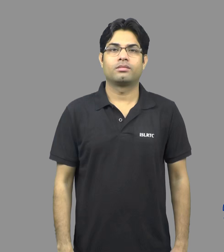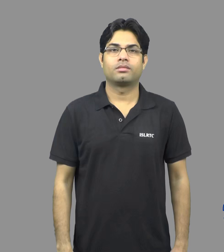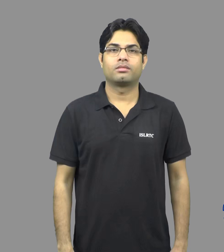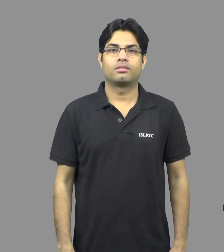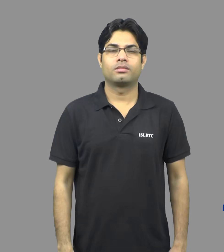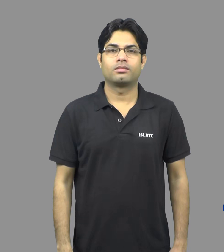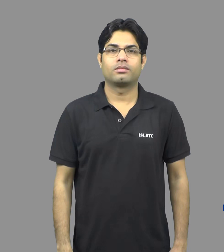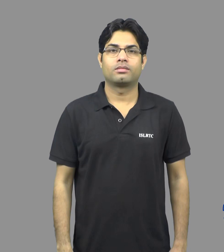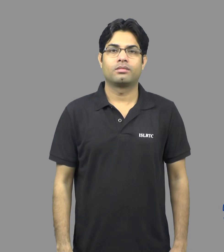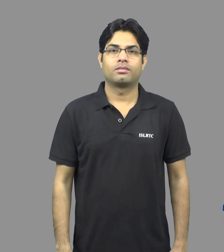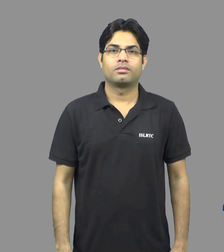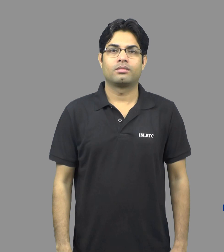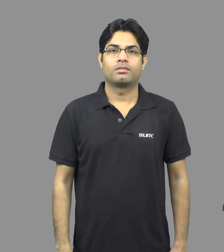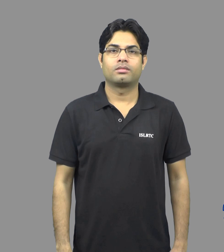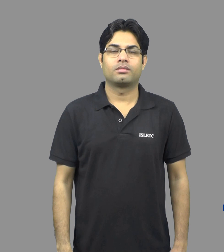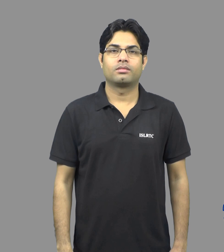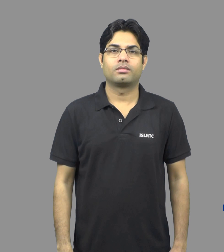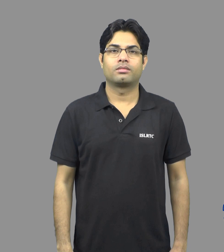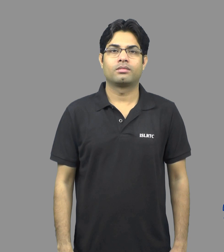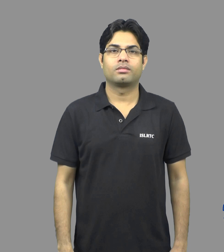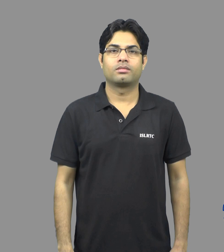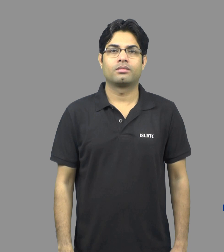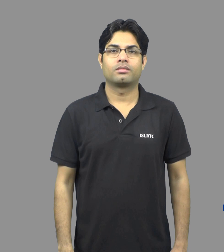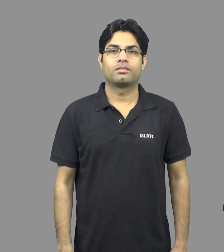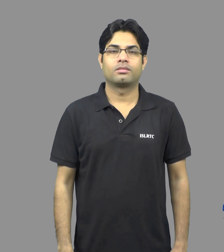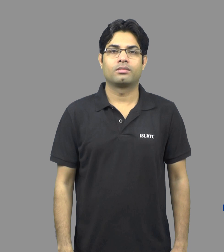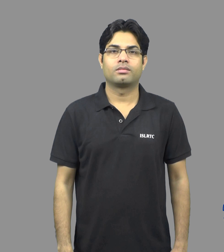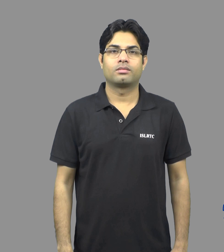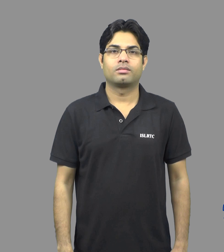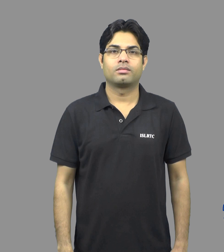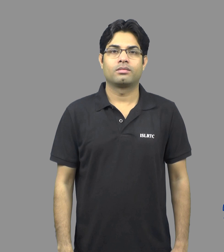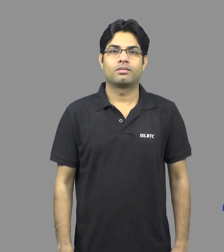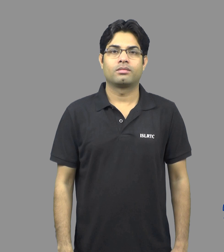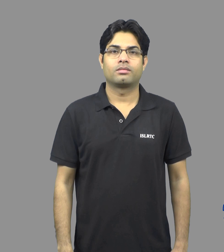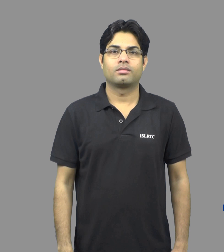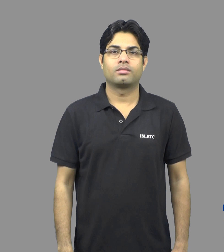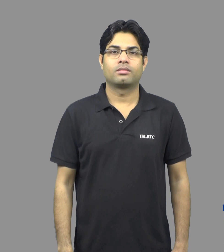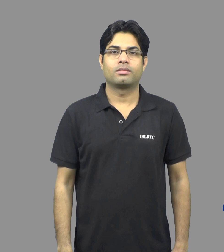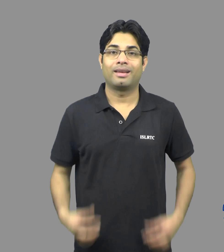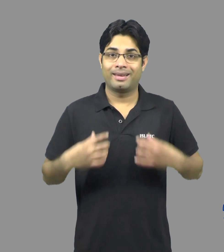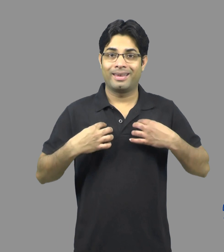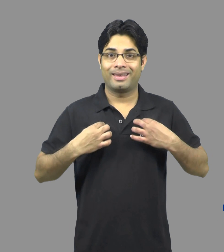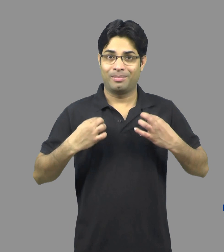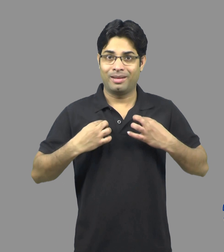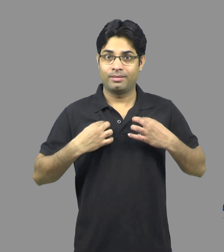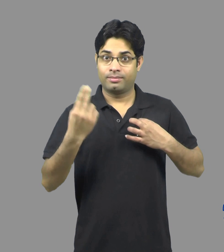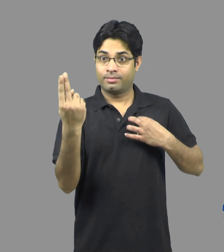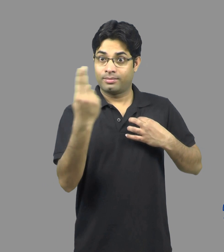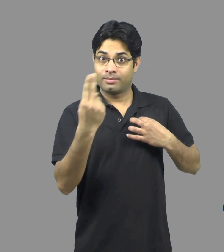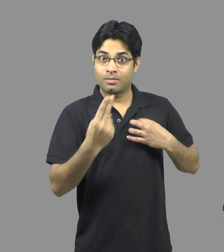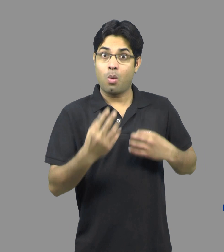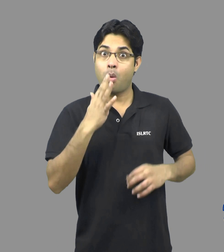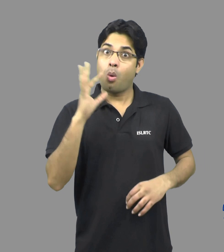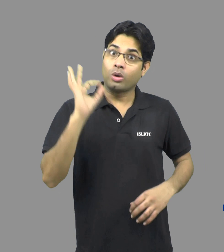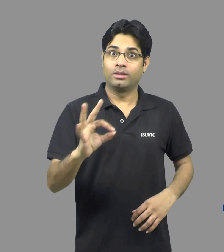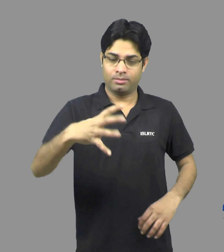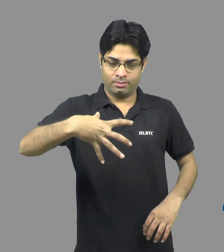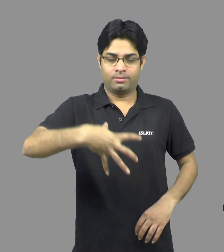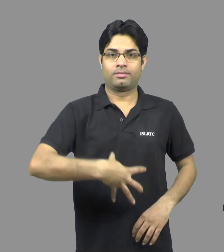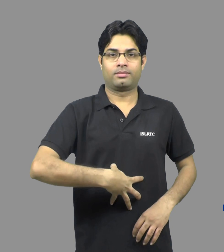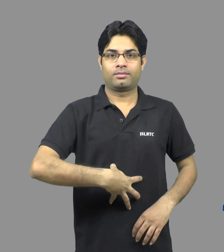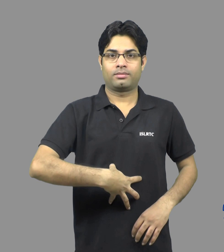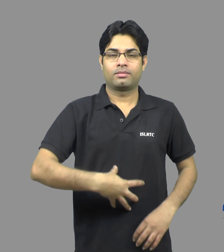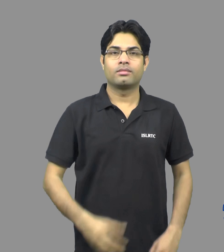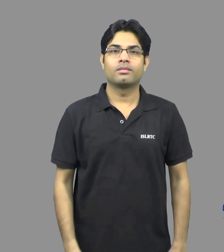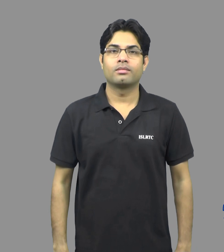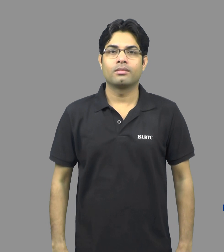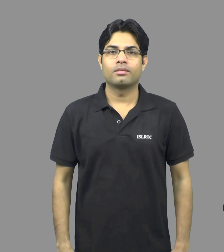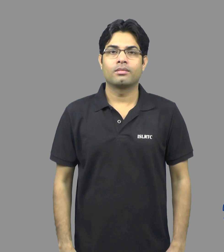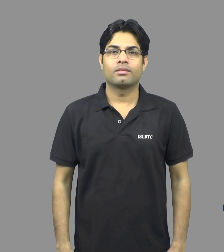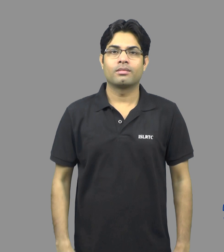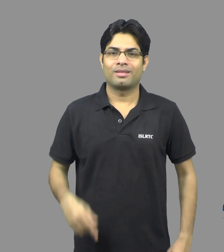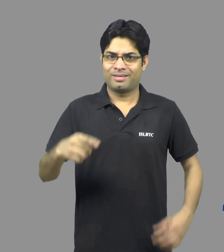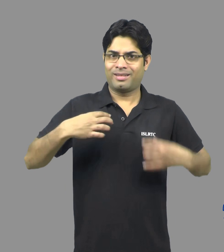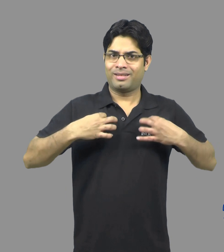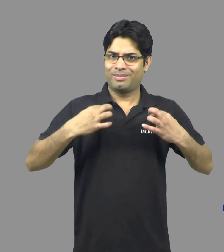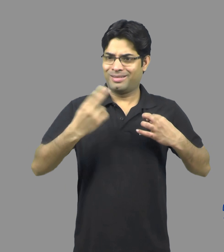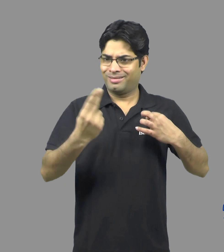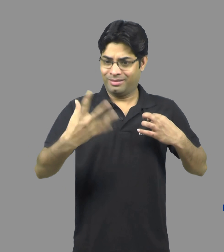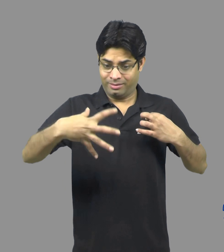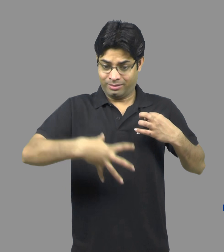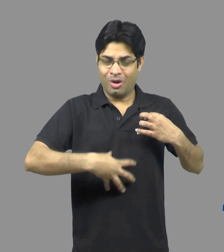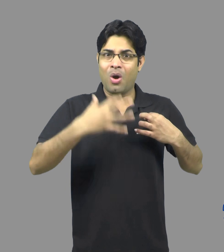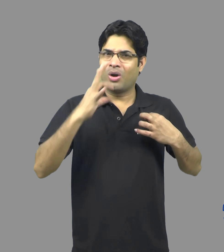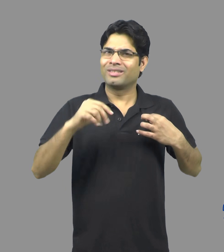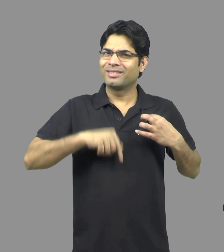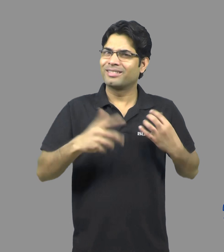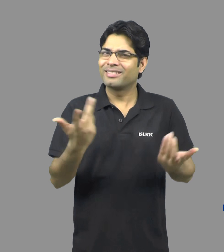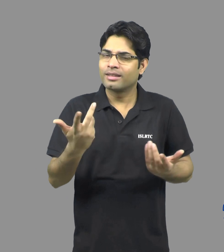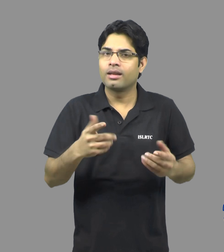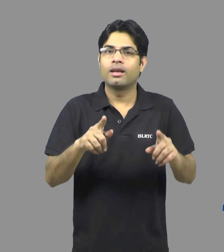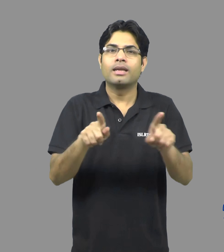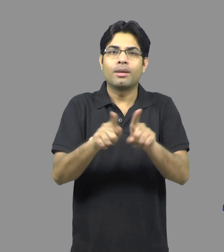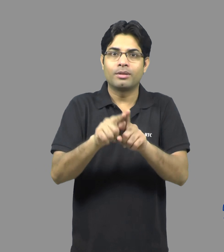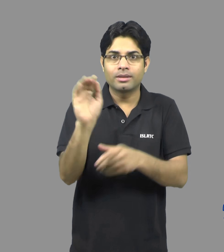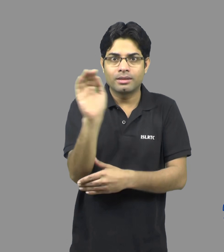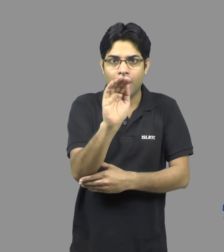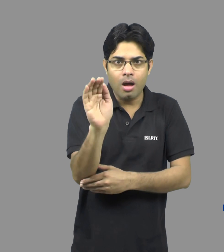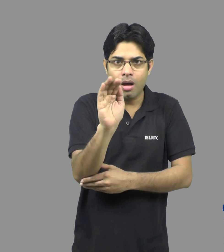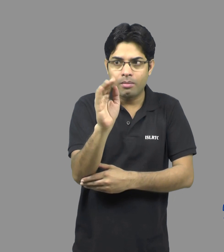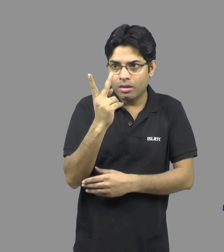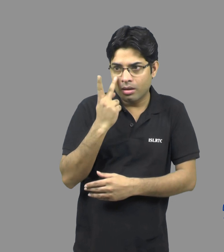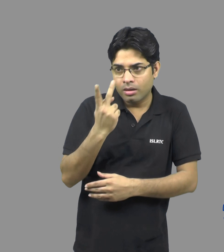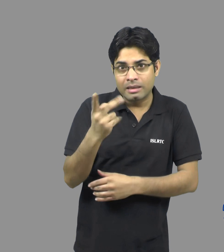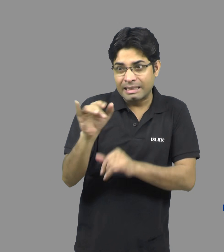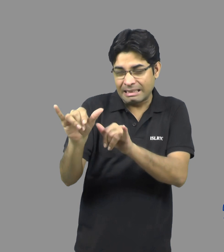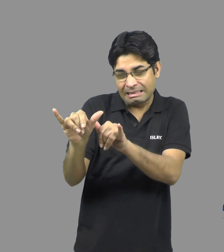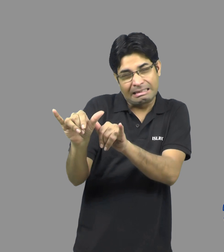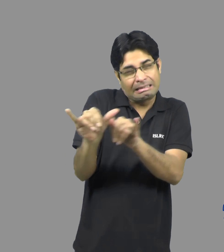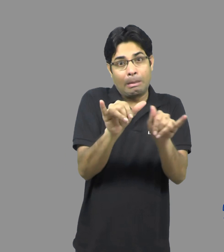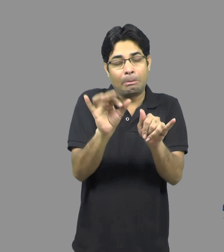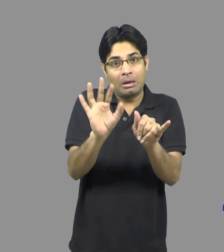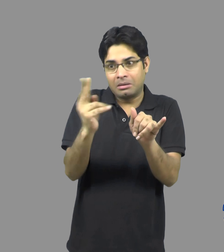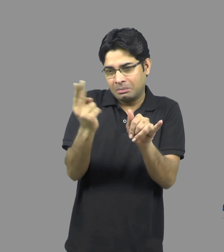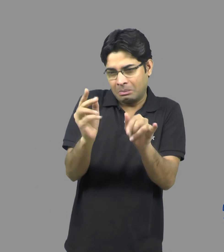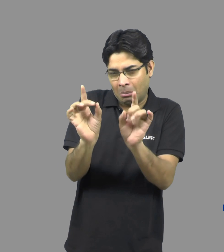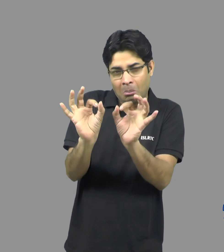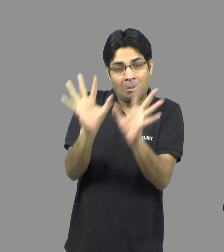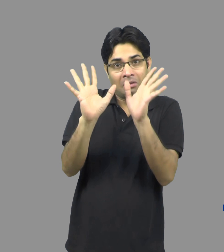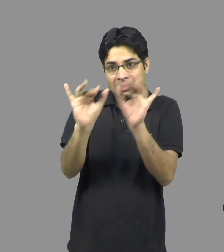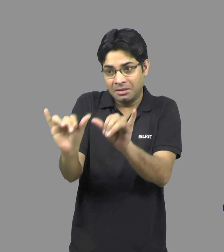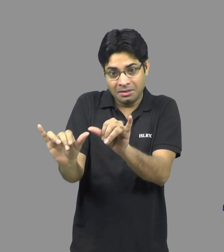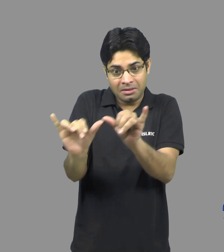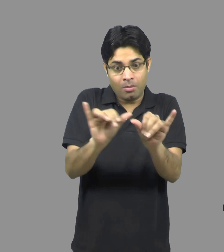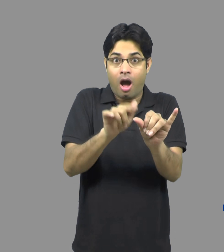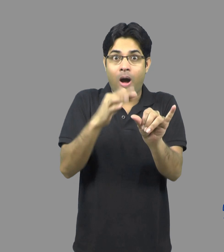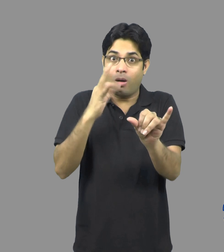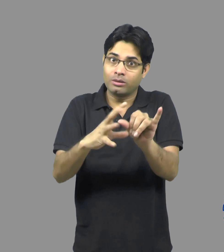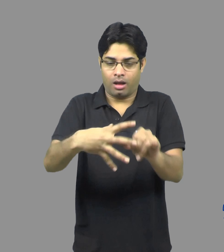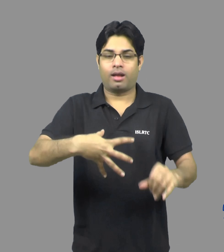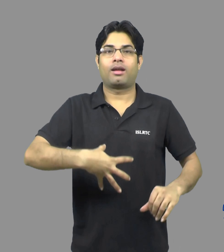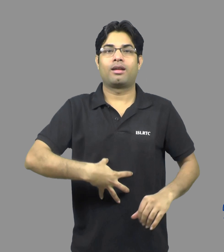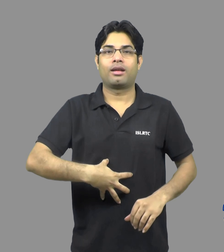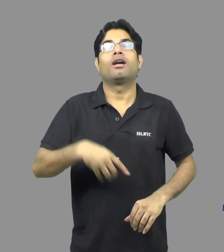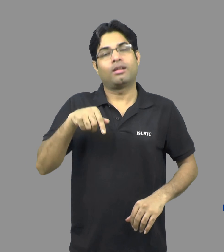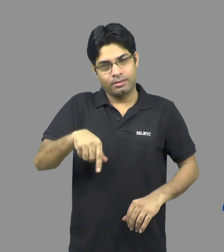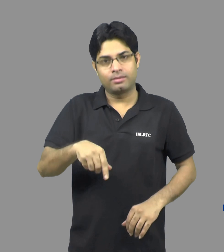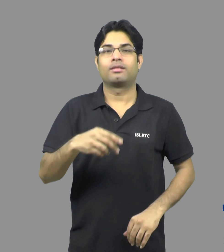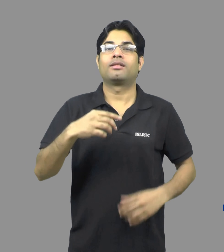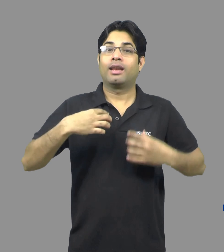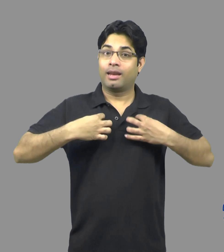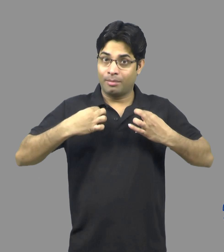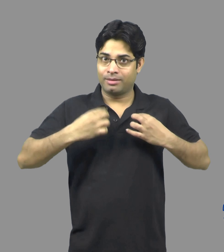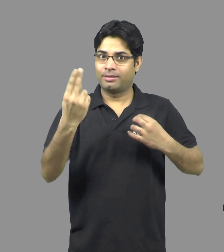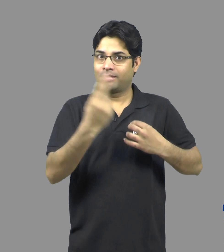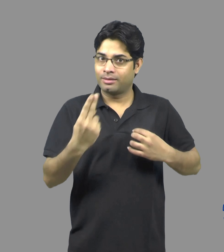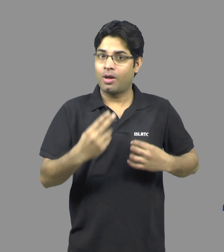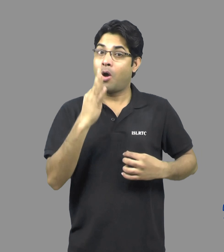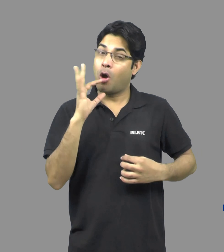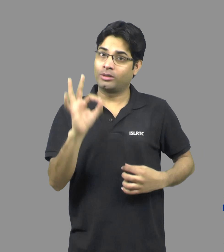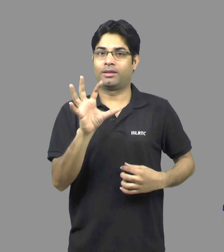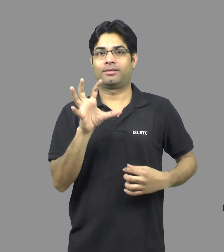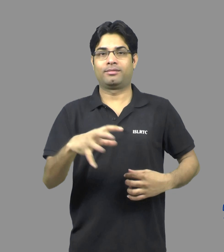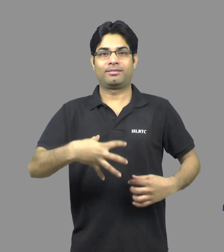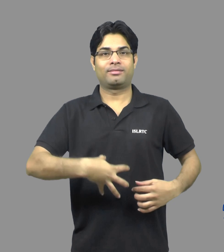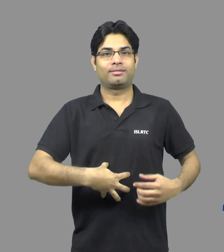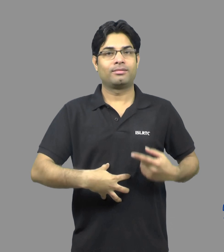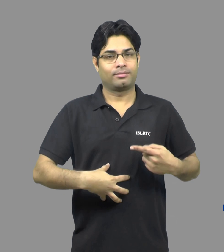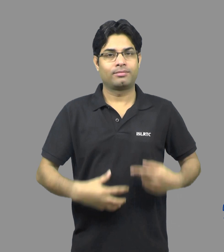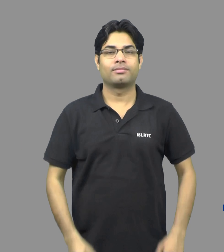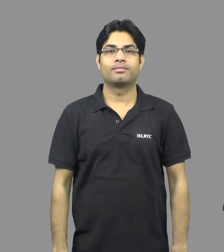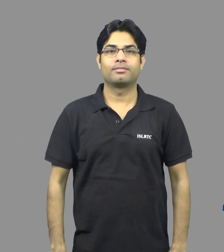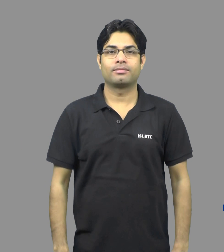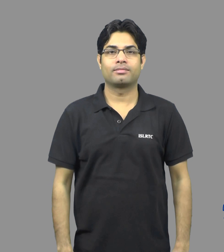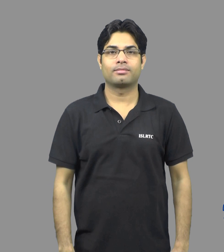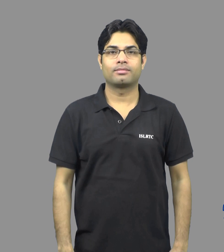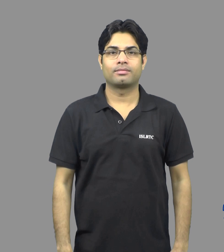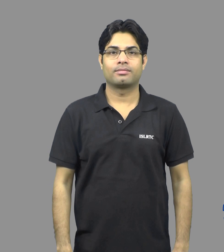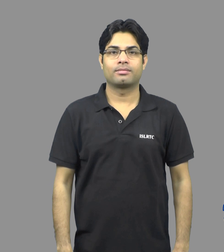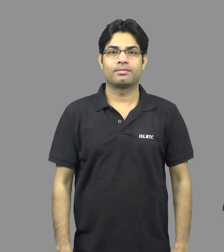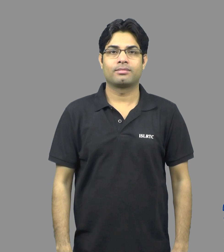Representational Art